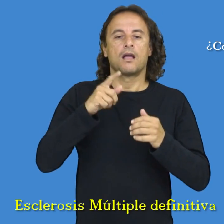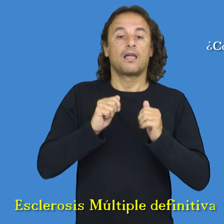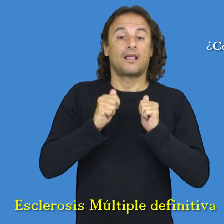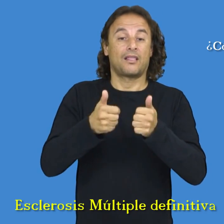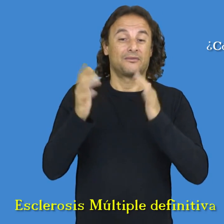empezar